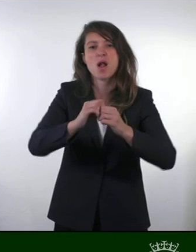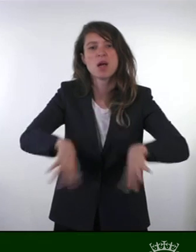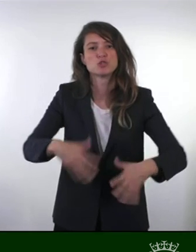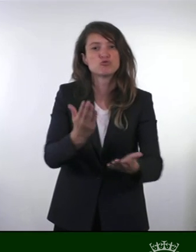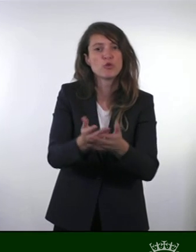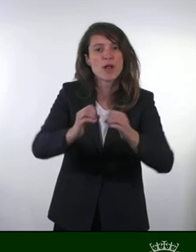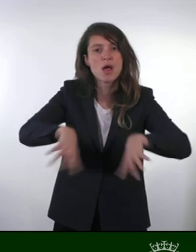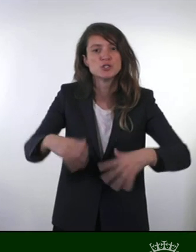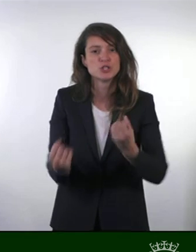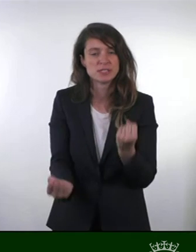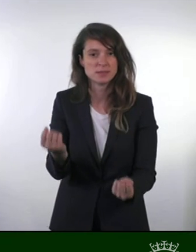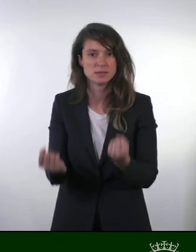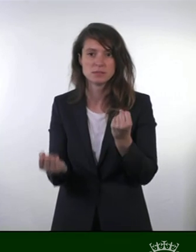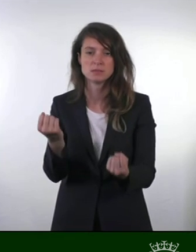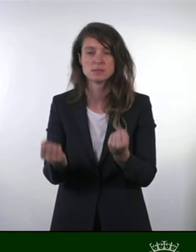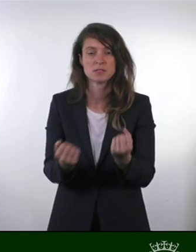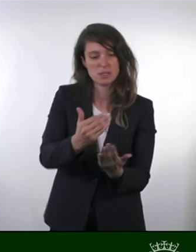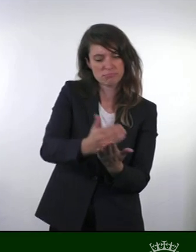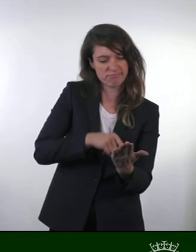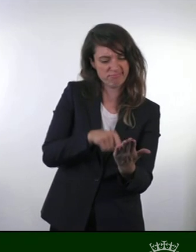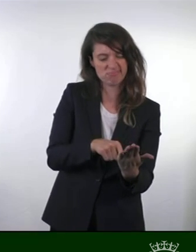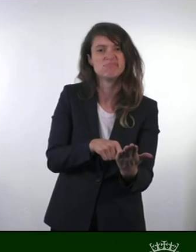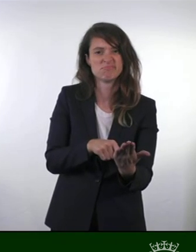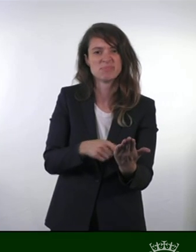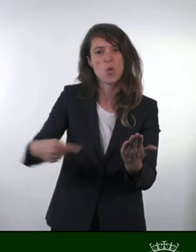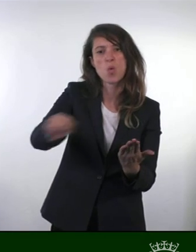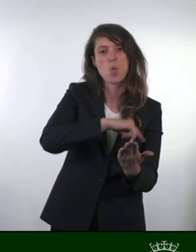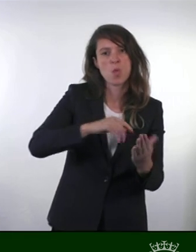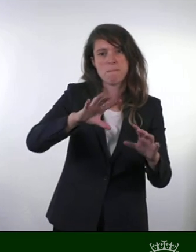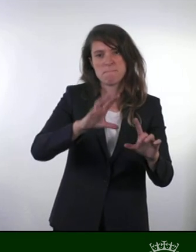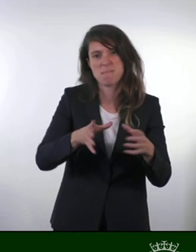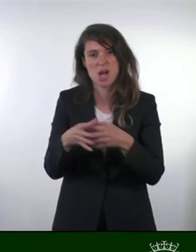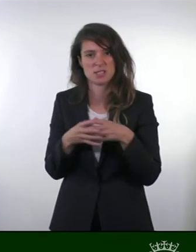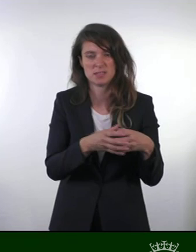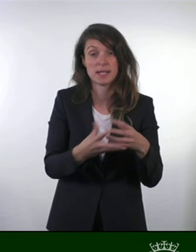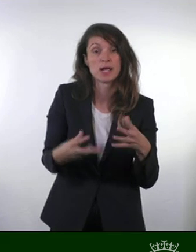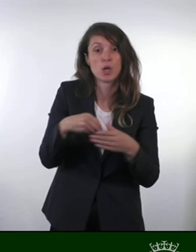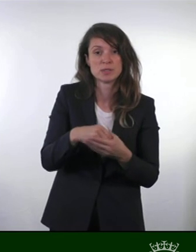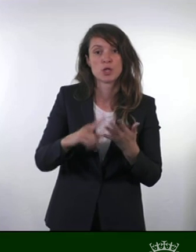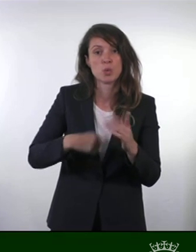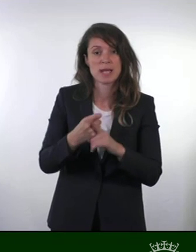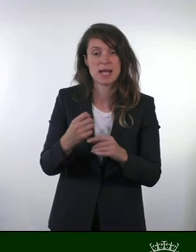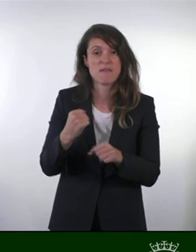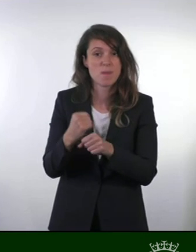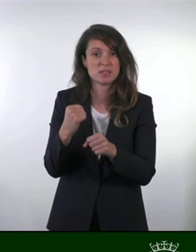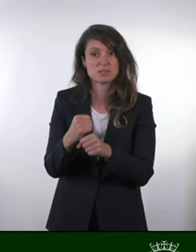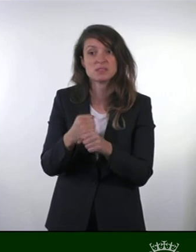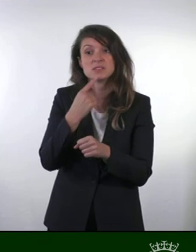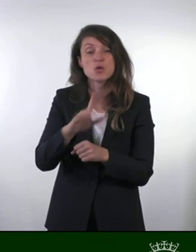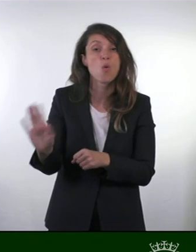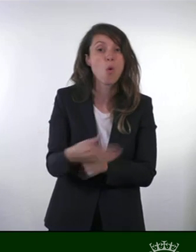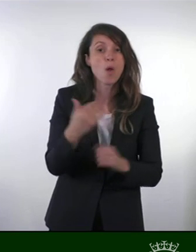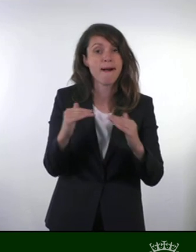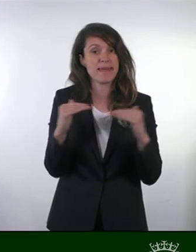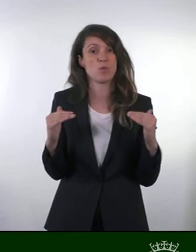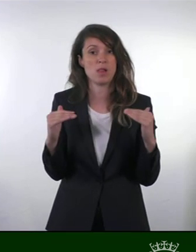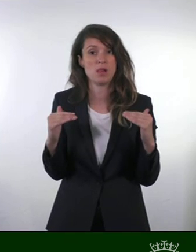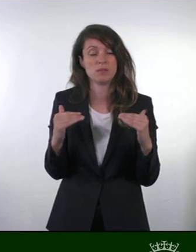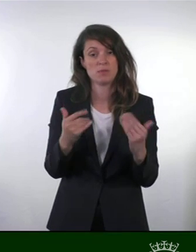The proposals depart from those agreed by all parties, including the UK Government, who had embedded the principle that all are equal before the law.